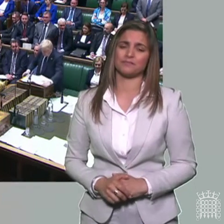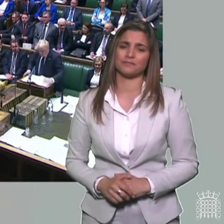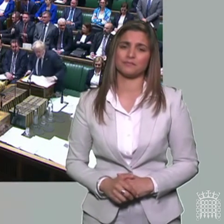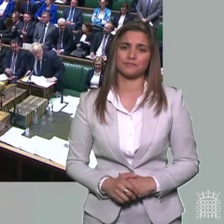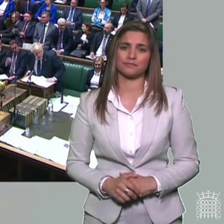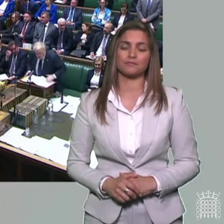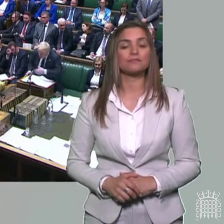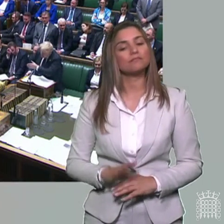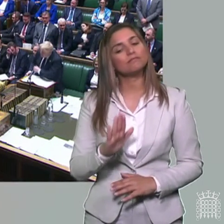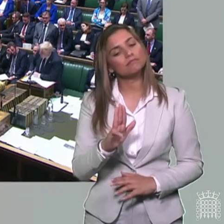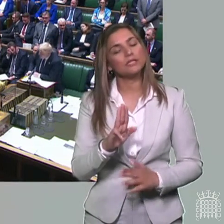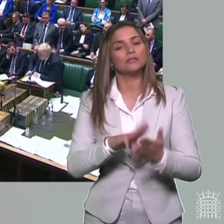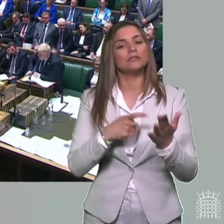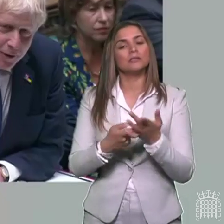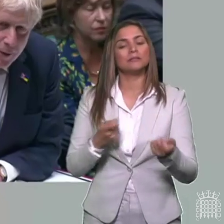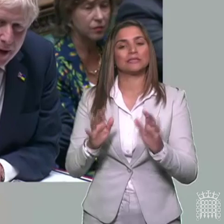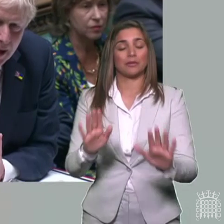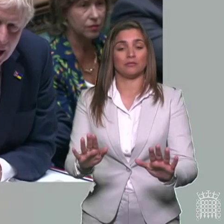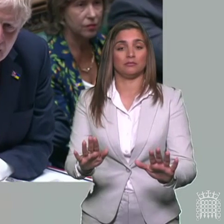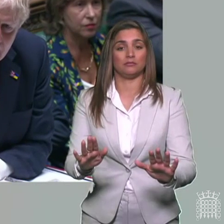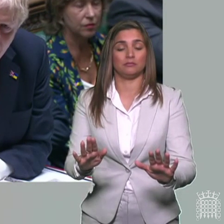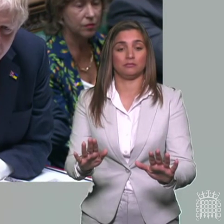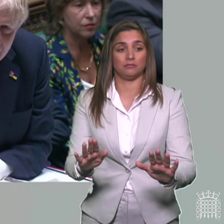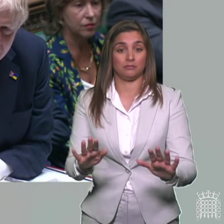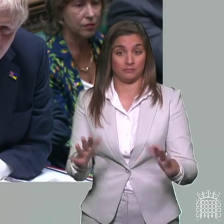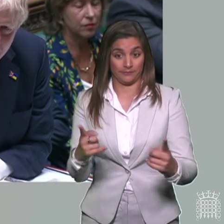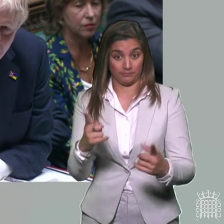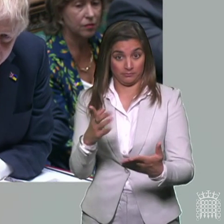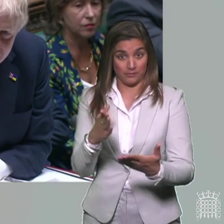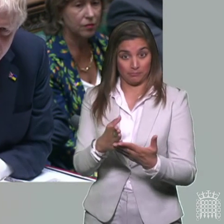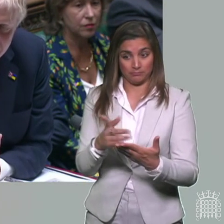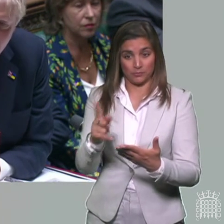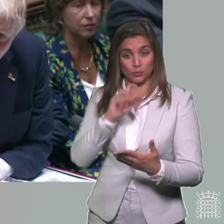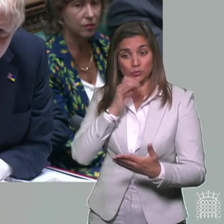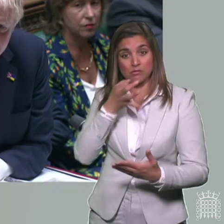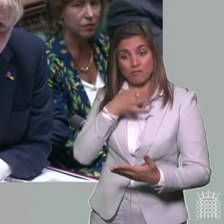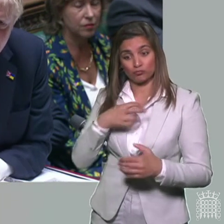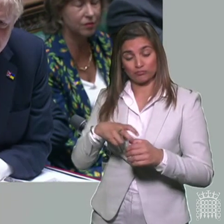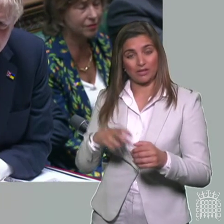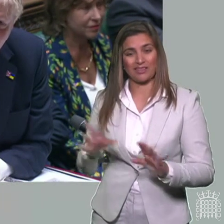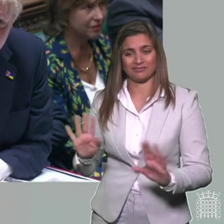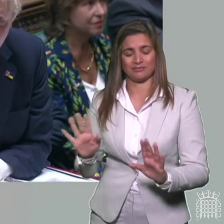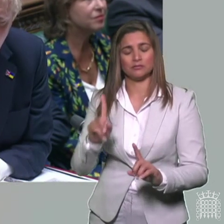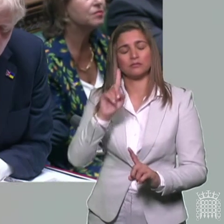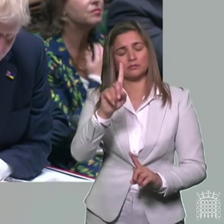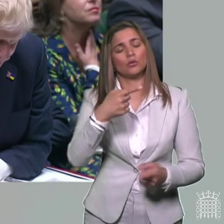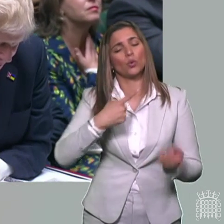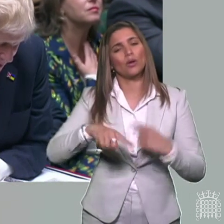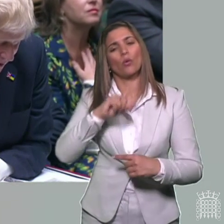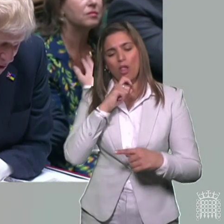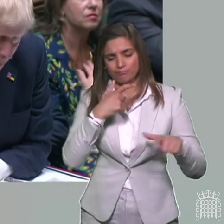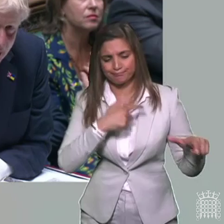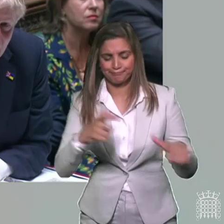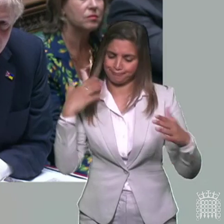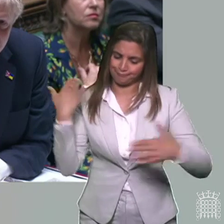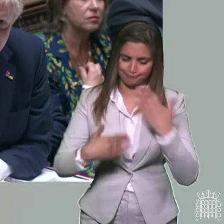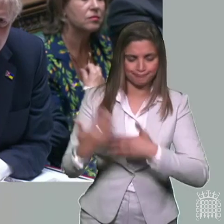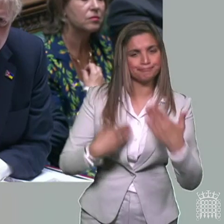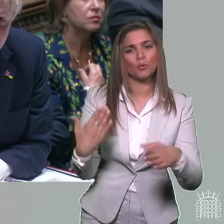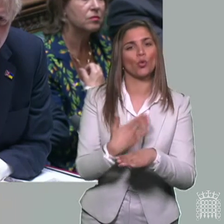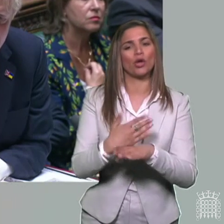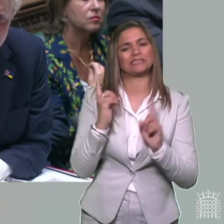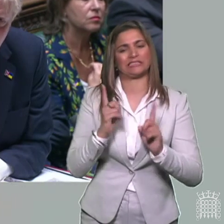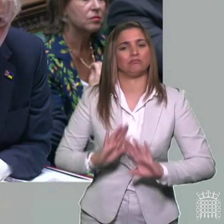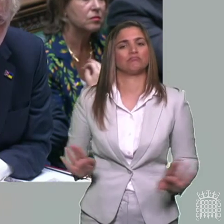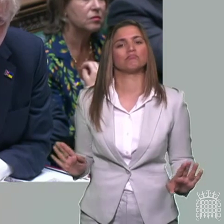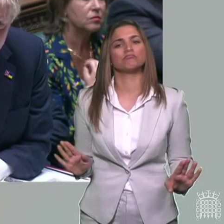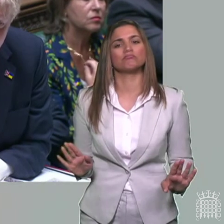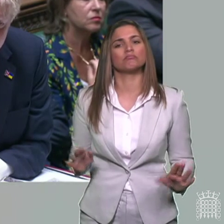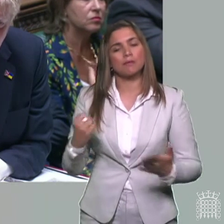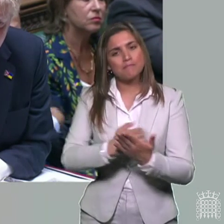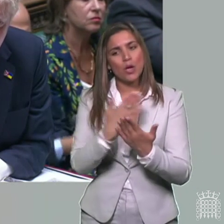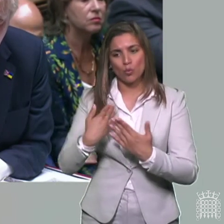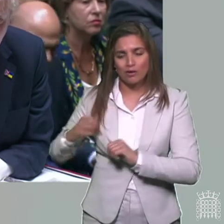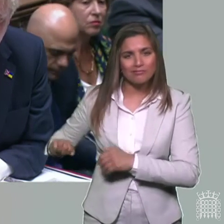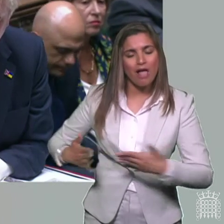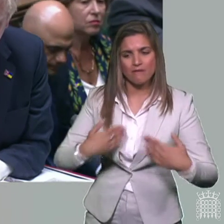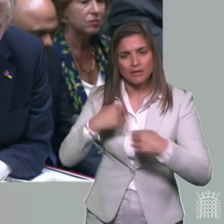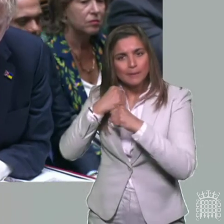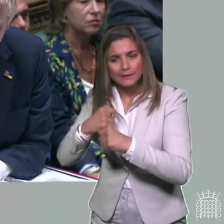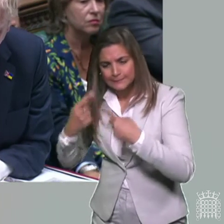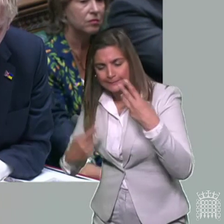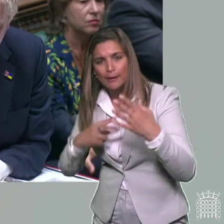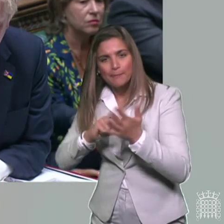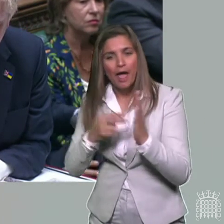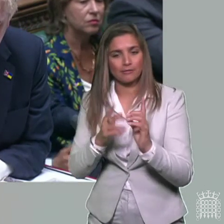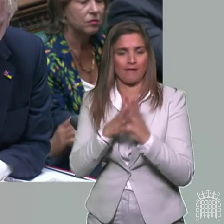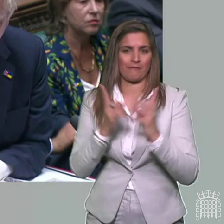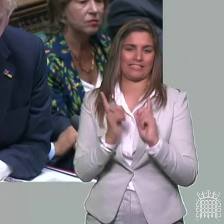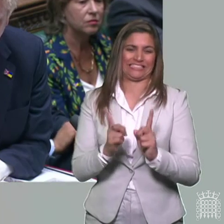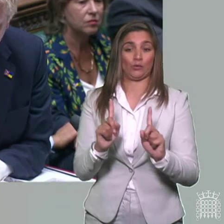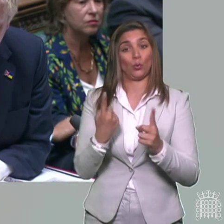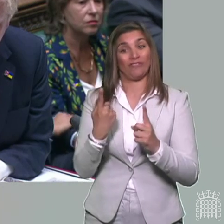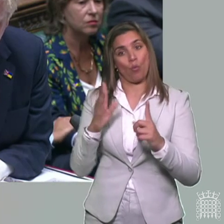We are going to get on with the job in hand, and that is to deliver for the people of this country. By the way, he has not answered the point I made yesterday, which is that I think it is incredible that at a time when we need to stand up to aggression from Vladimir Putin, it is still the policy of the Scottish nationalist party to get rid of this country’s unilateral defence.